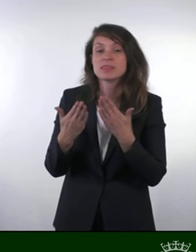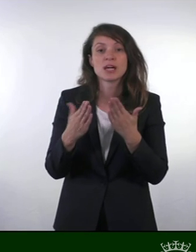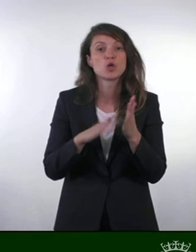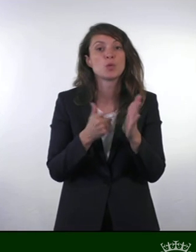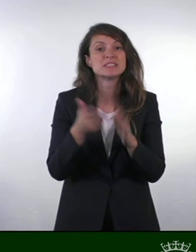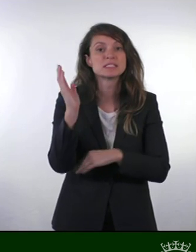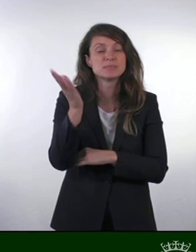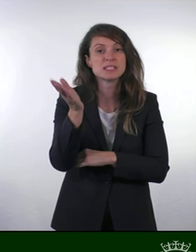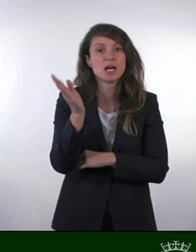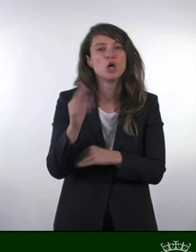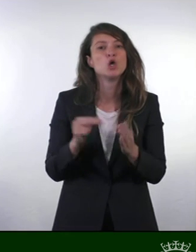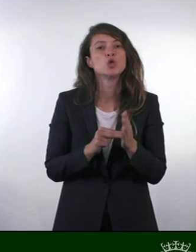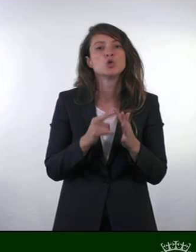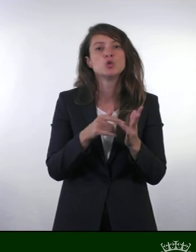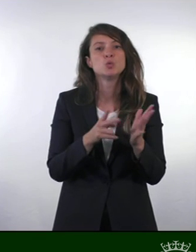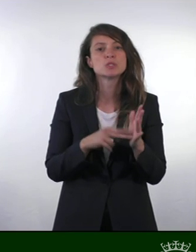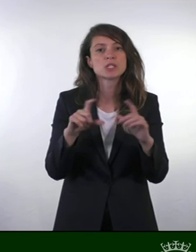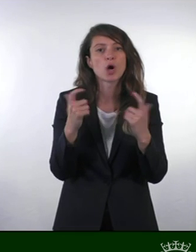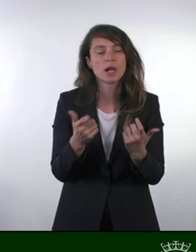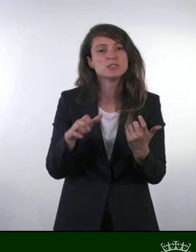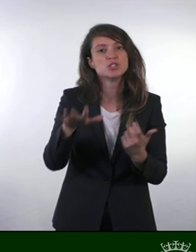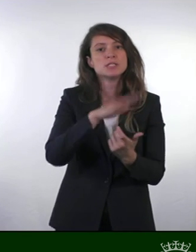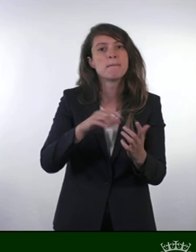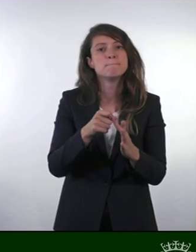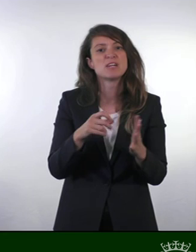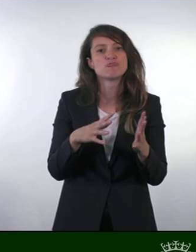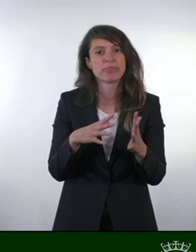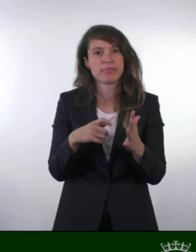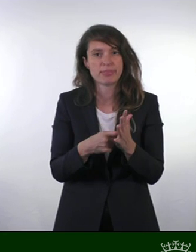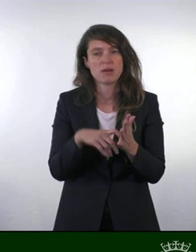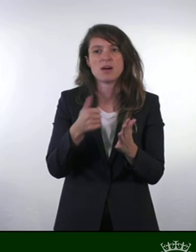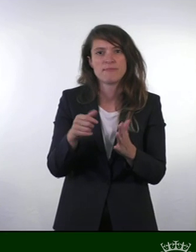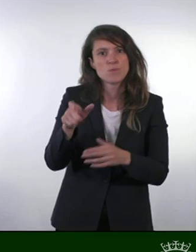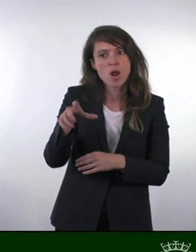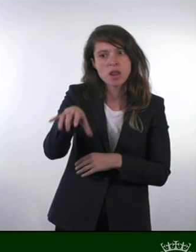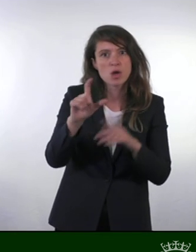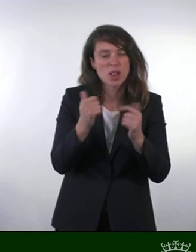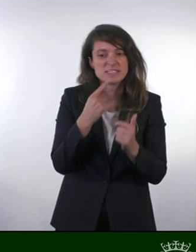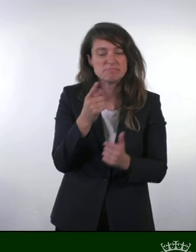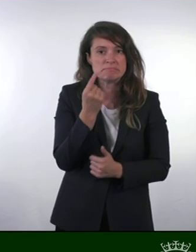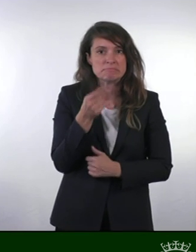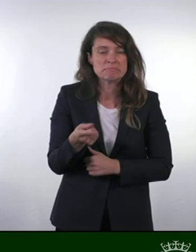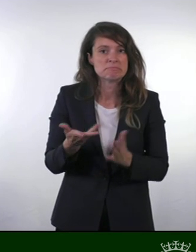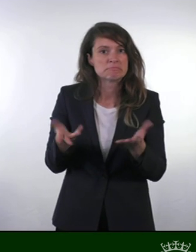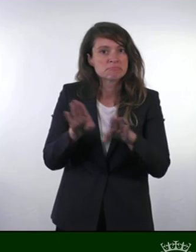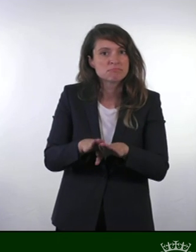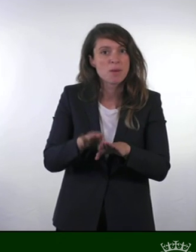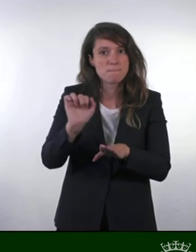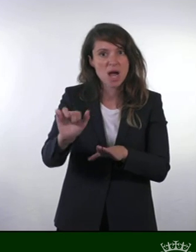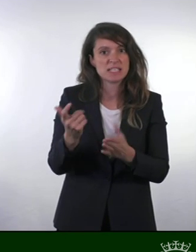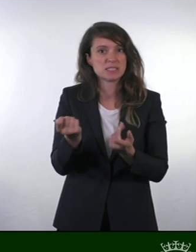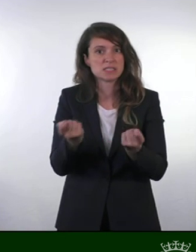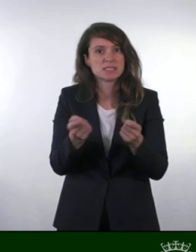Newton Rigg College is a land-based further education college in Penrith that has been listed for possible closure next year by its host institution.